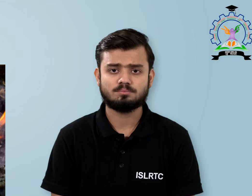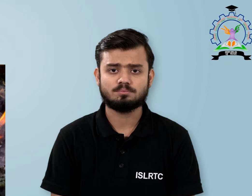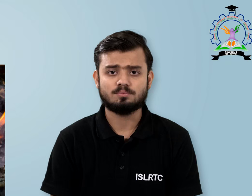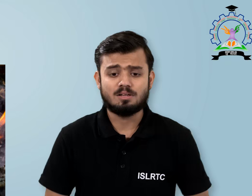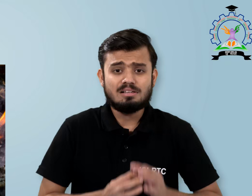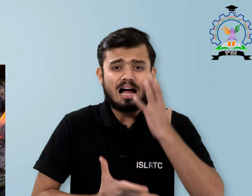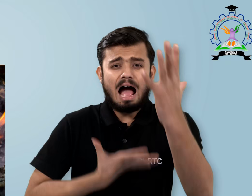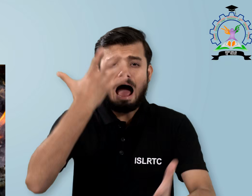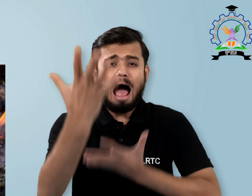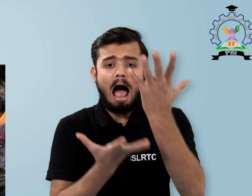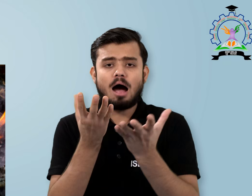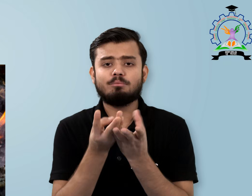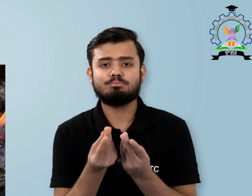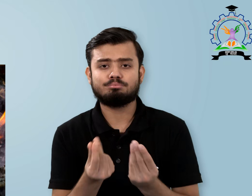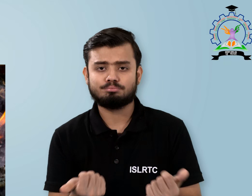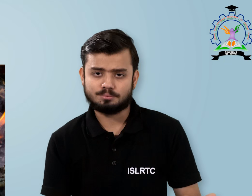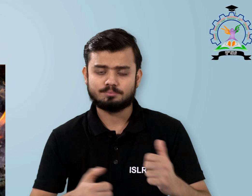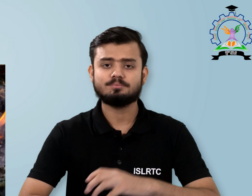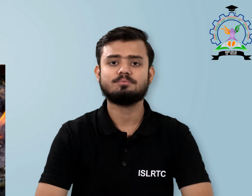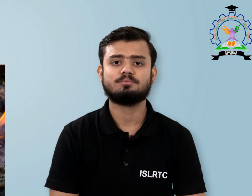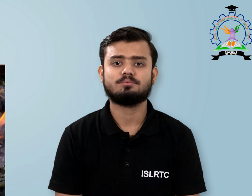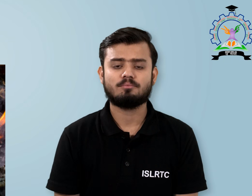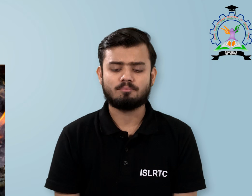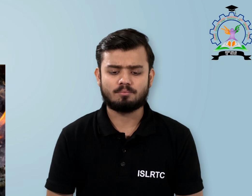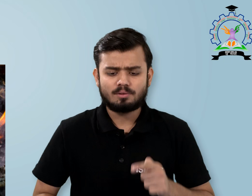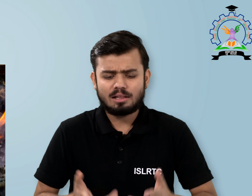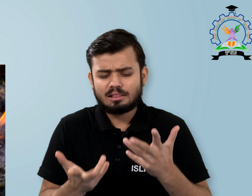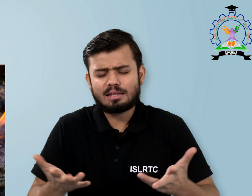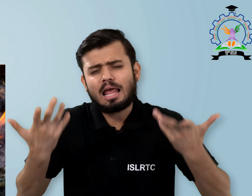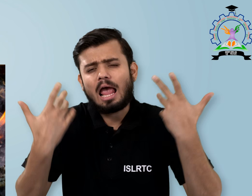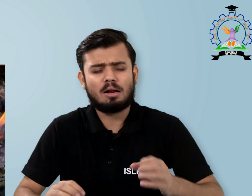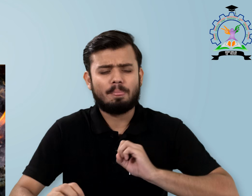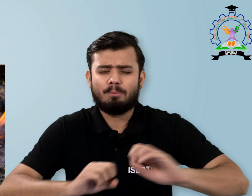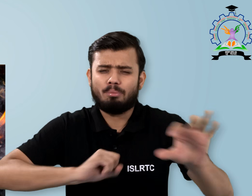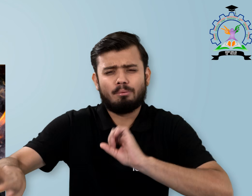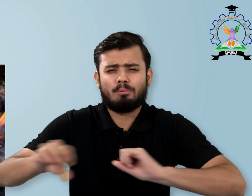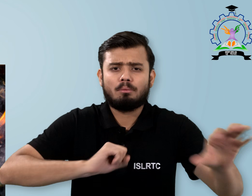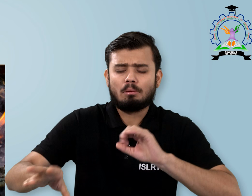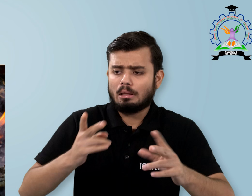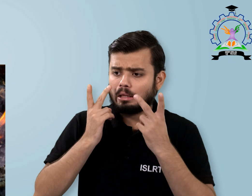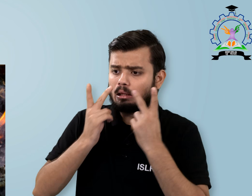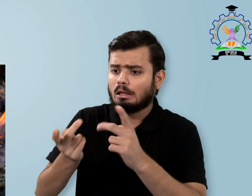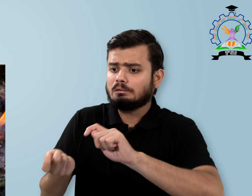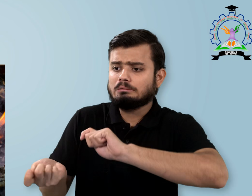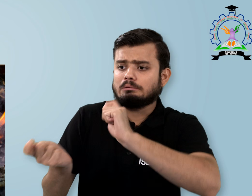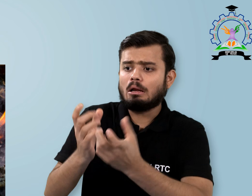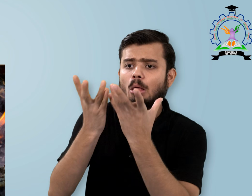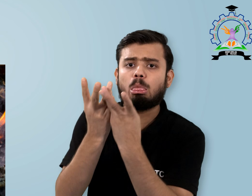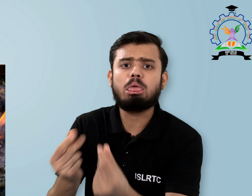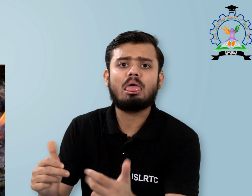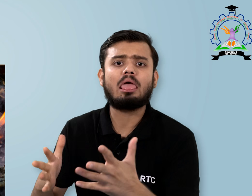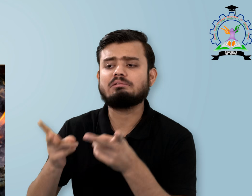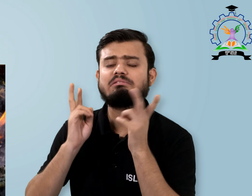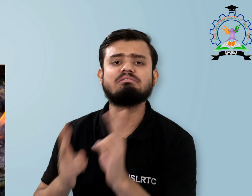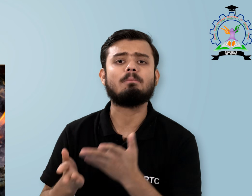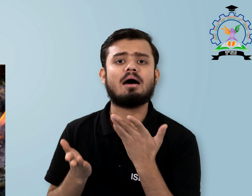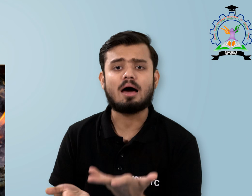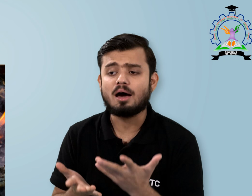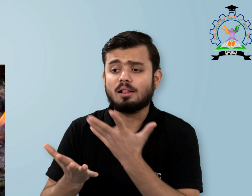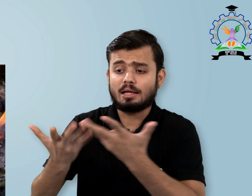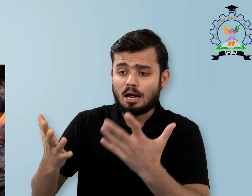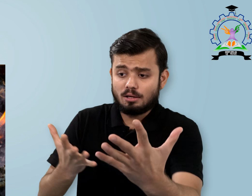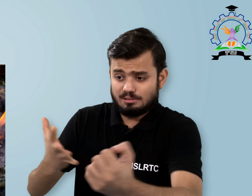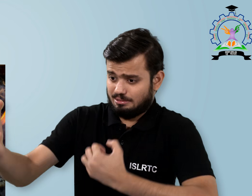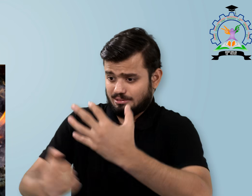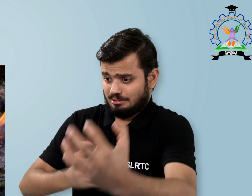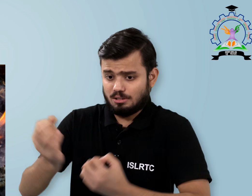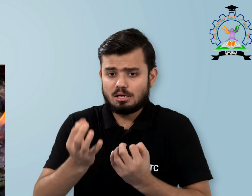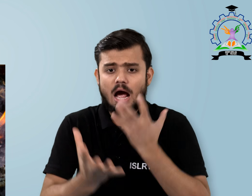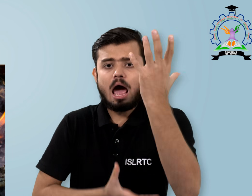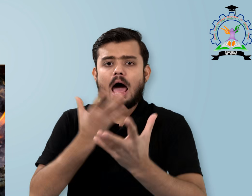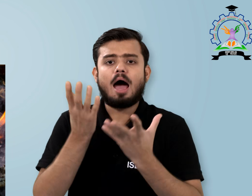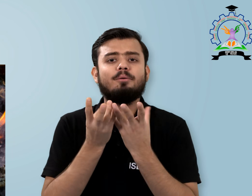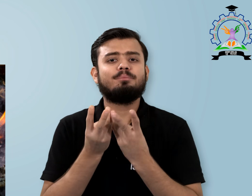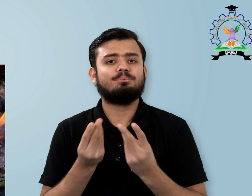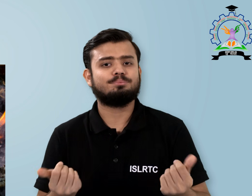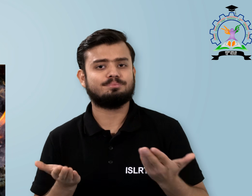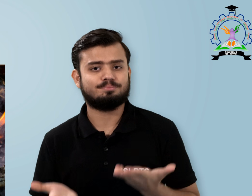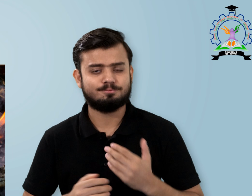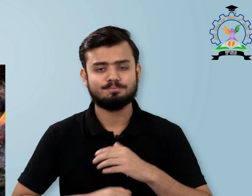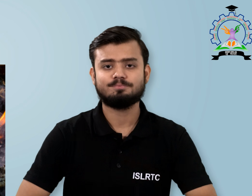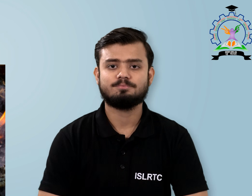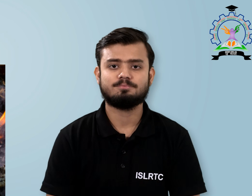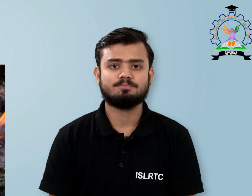Incineration Incineration is the process of burning waste materials at very high temperatures until they are reduced to ash. It is a method used to dispose of waste, especially non-recyclable or harmful materials.